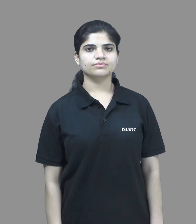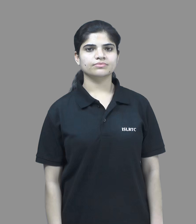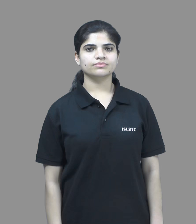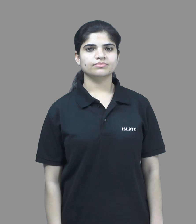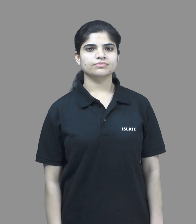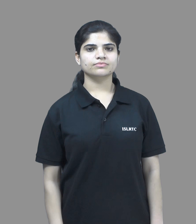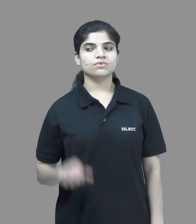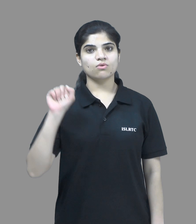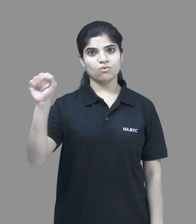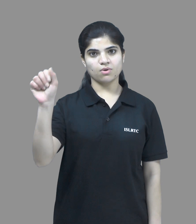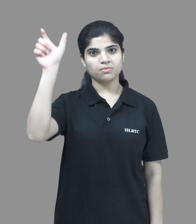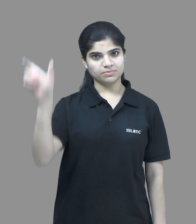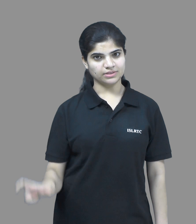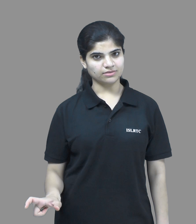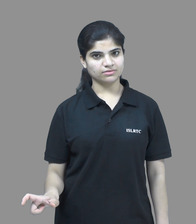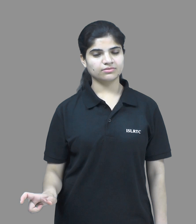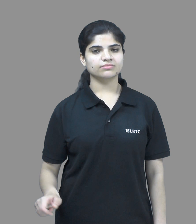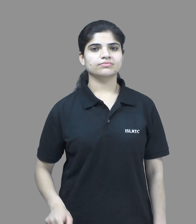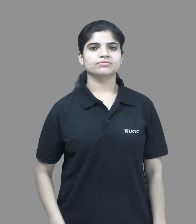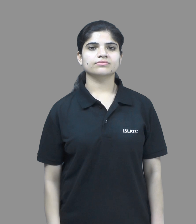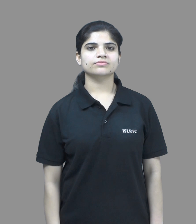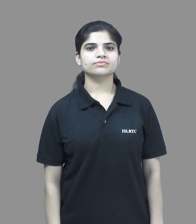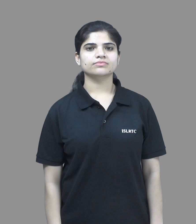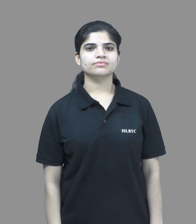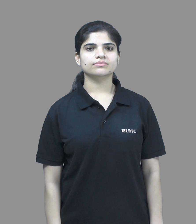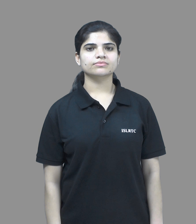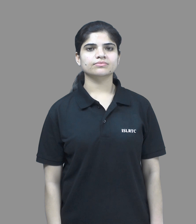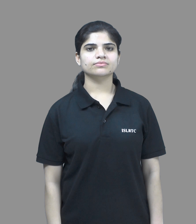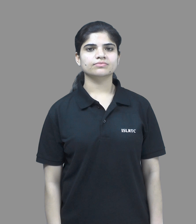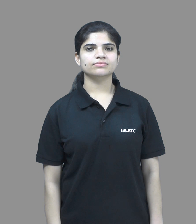Owner